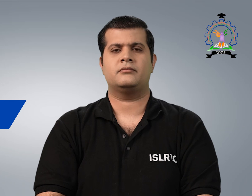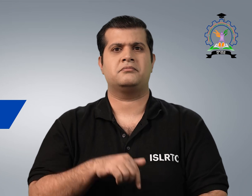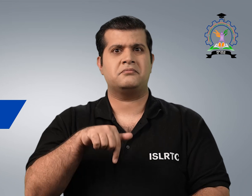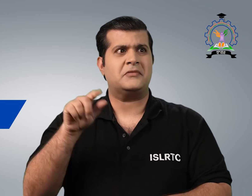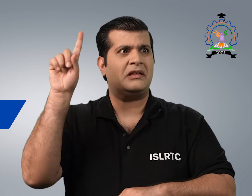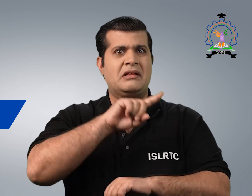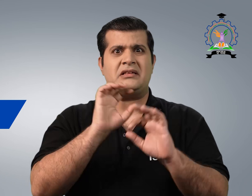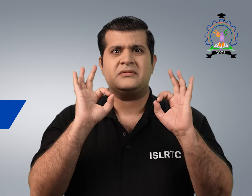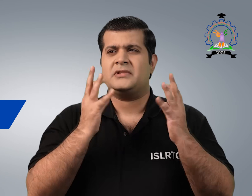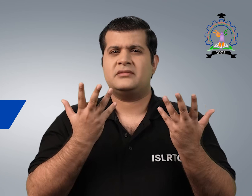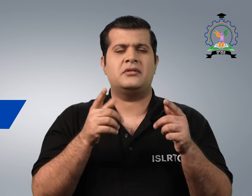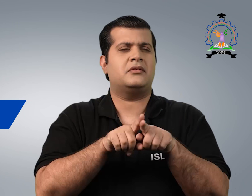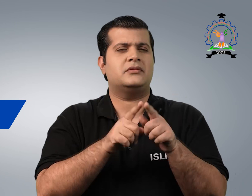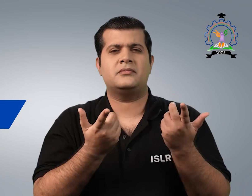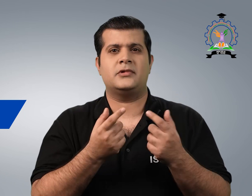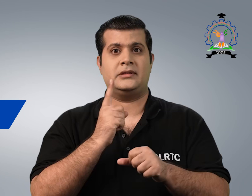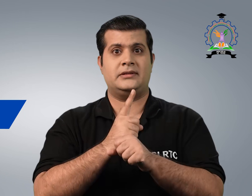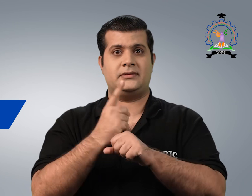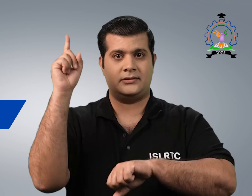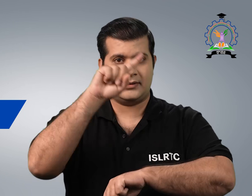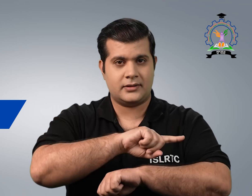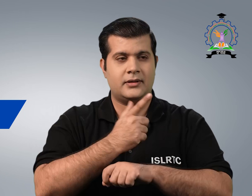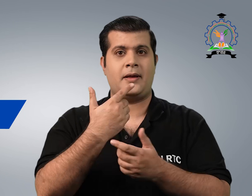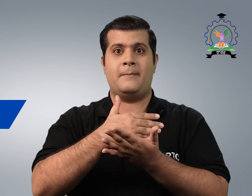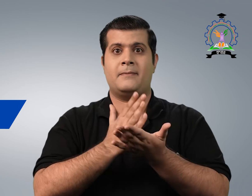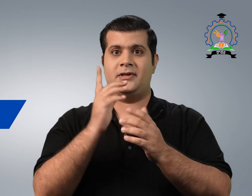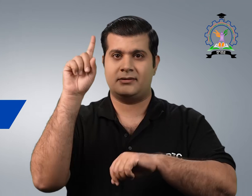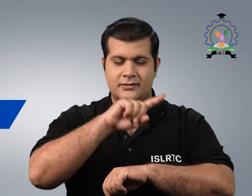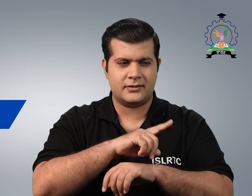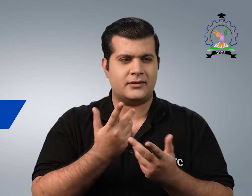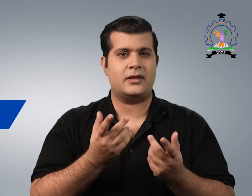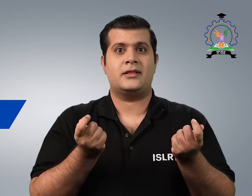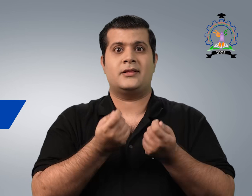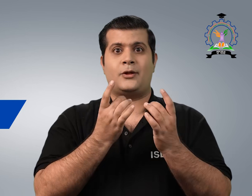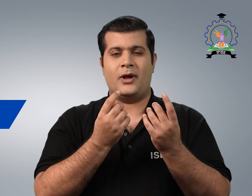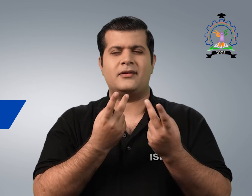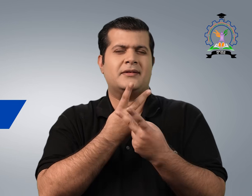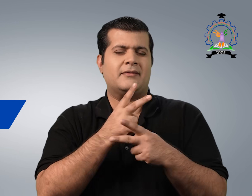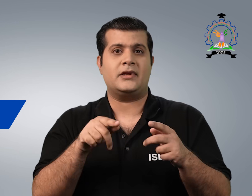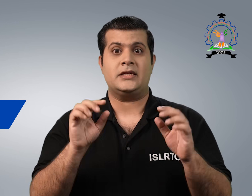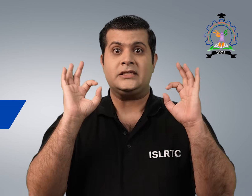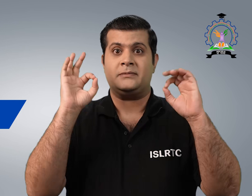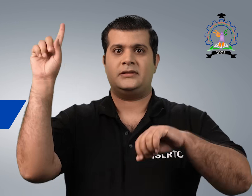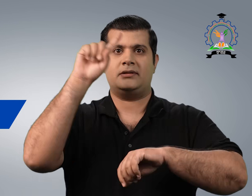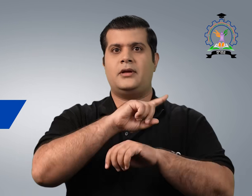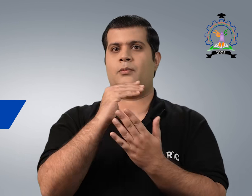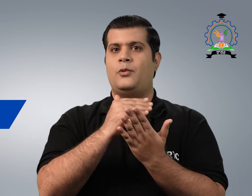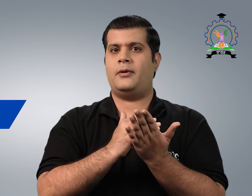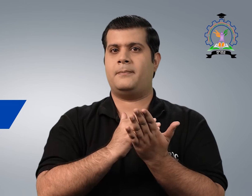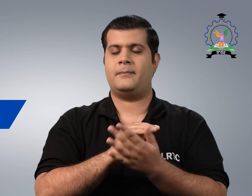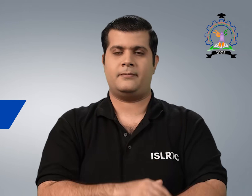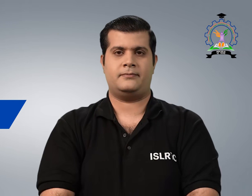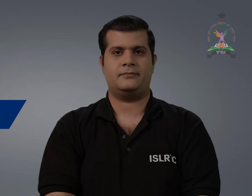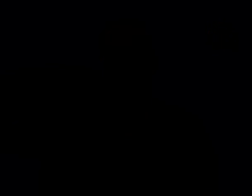An occasion is a special day, like Teacher's Day, a birthday, or Diwali, celebrated on a particular day.